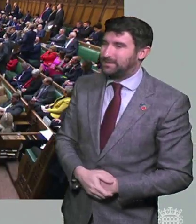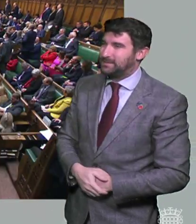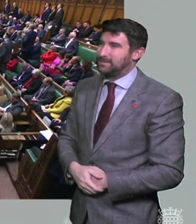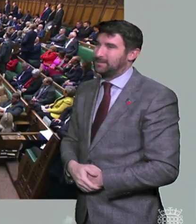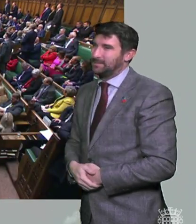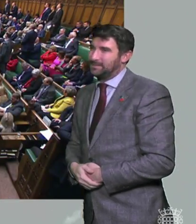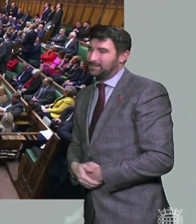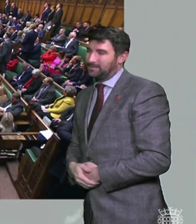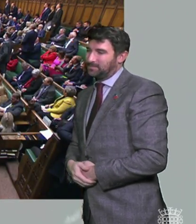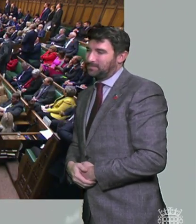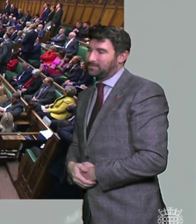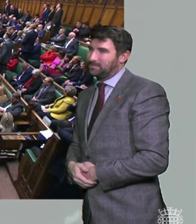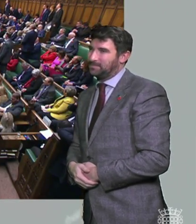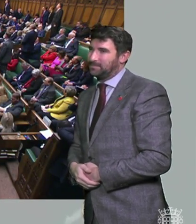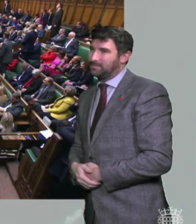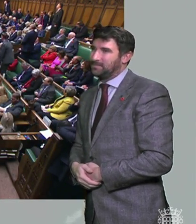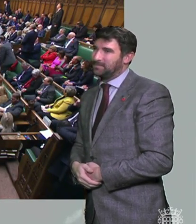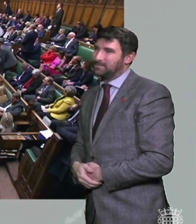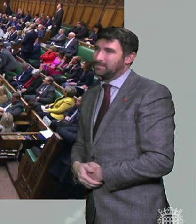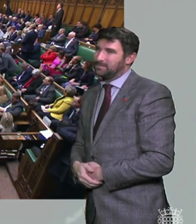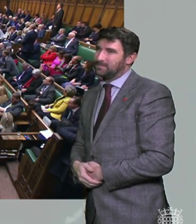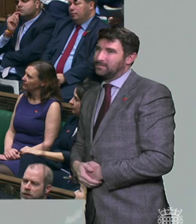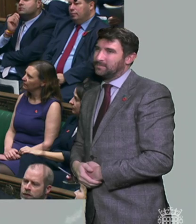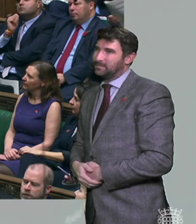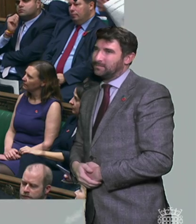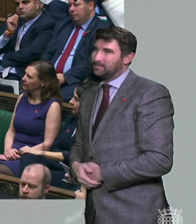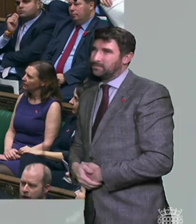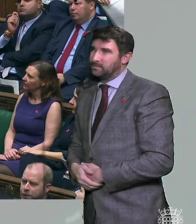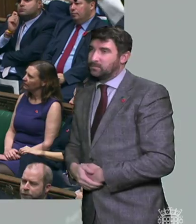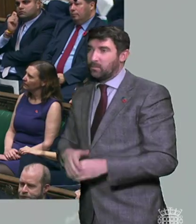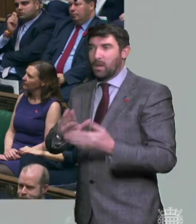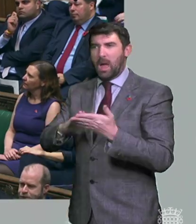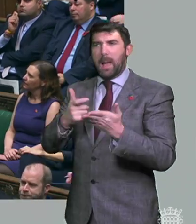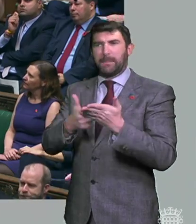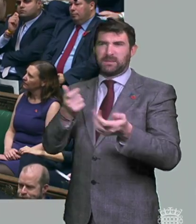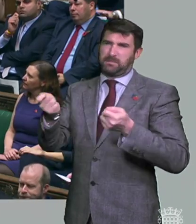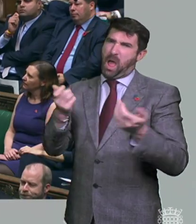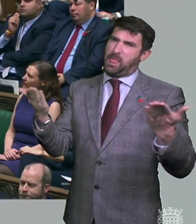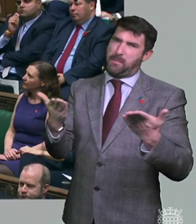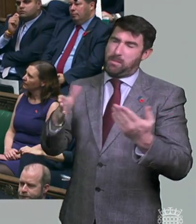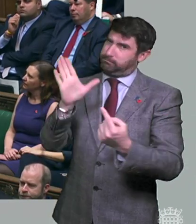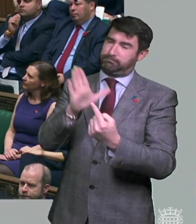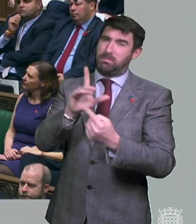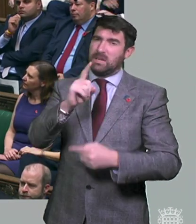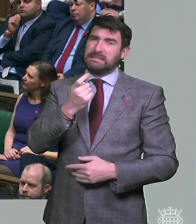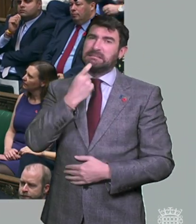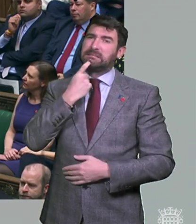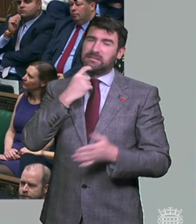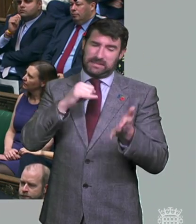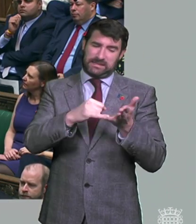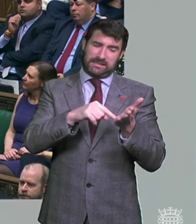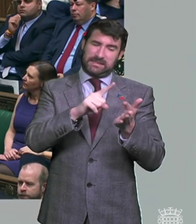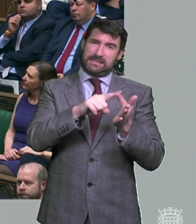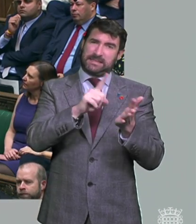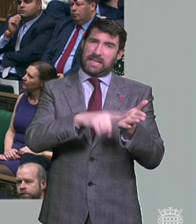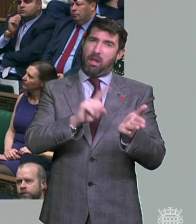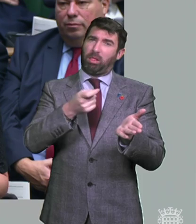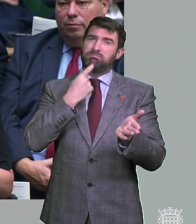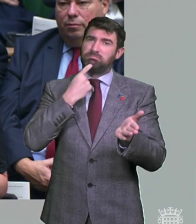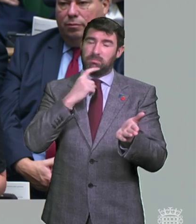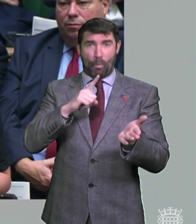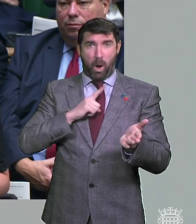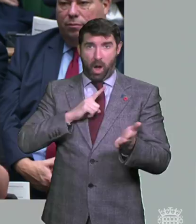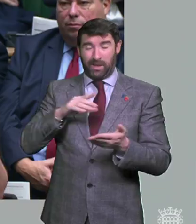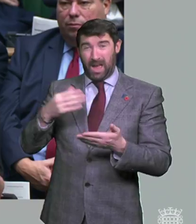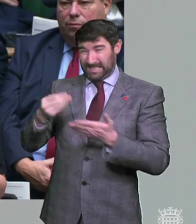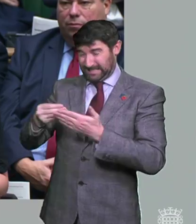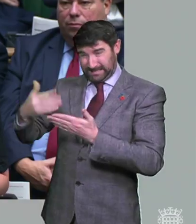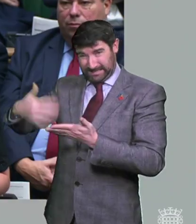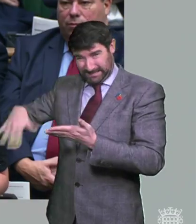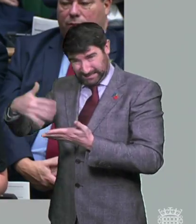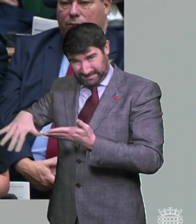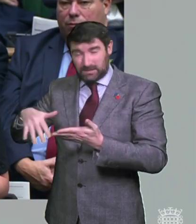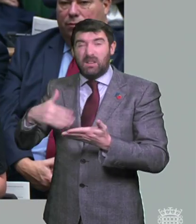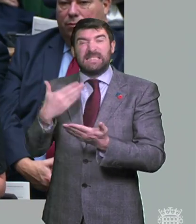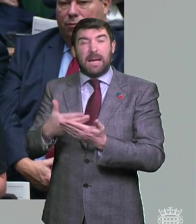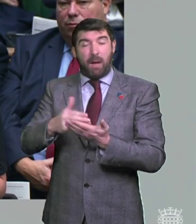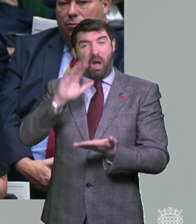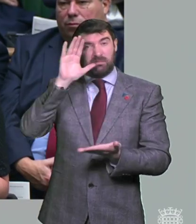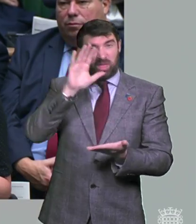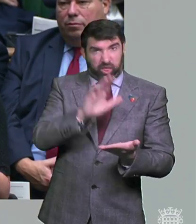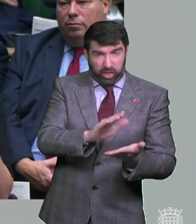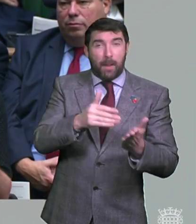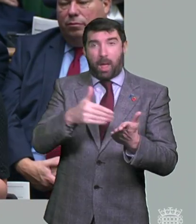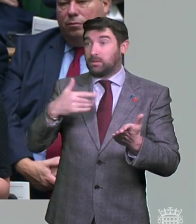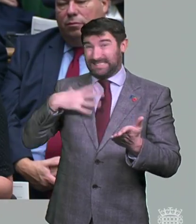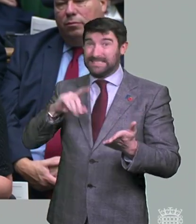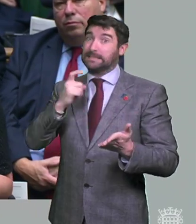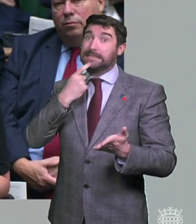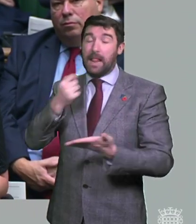It is a critical time for our steel industry, which is hit by massive energy costs and low demand at a time when we need to support our industry to adapt to build the green technologies we will need.